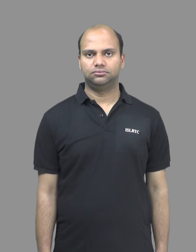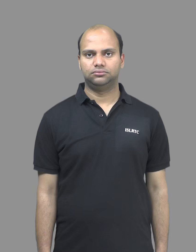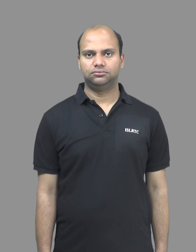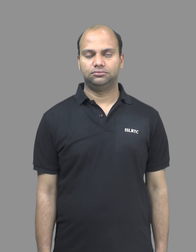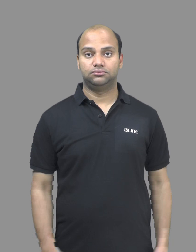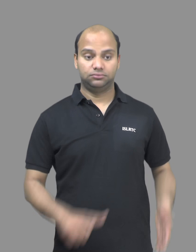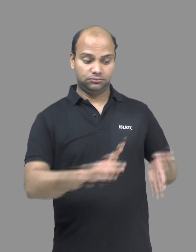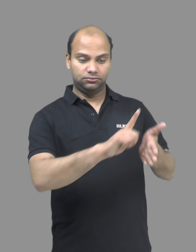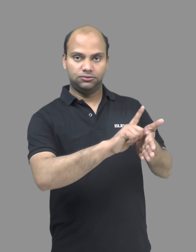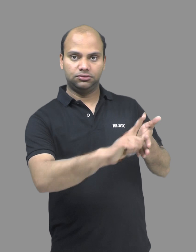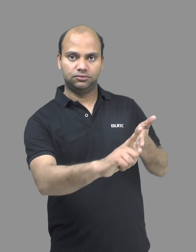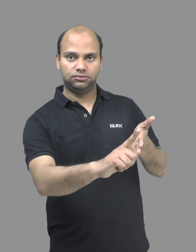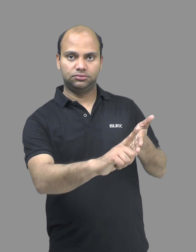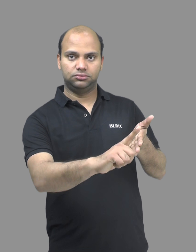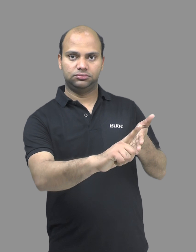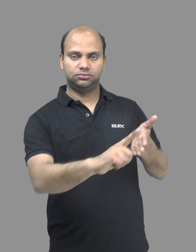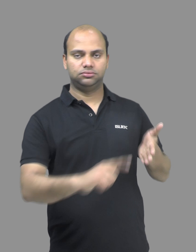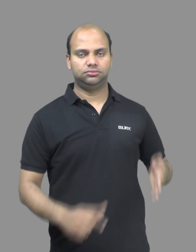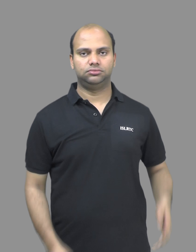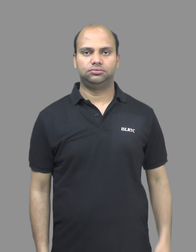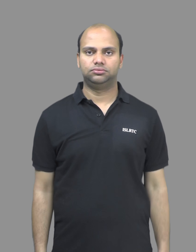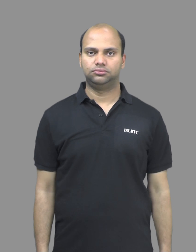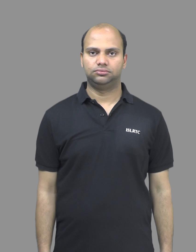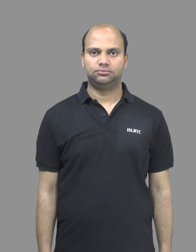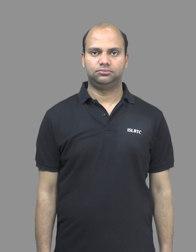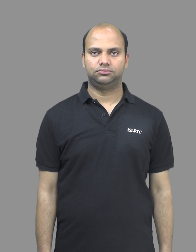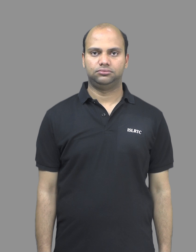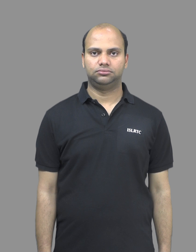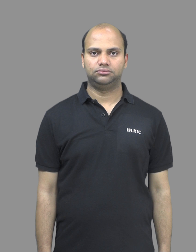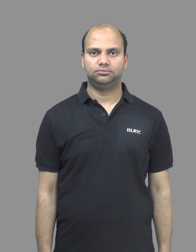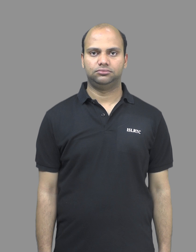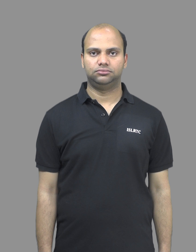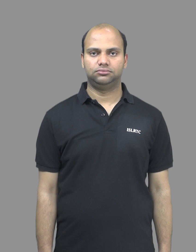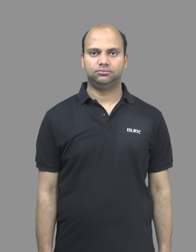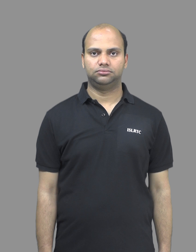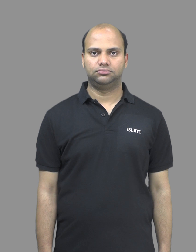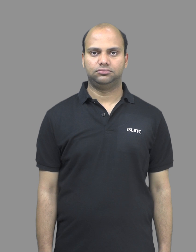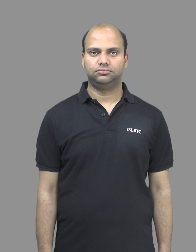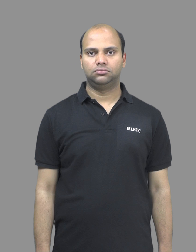Leave (Absent)